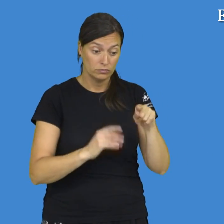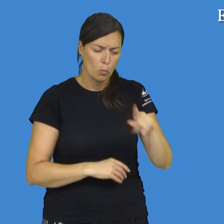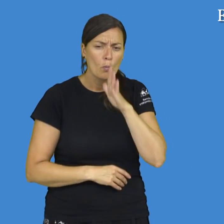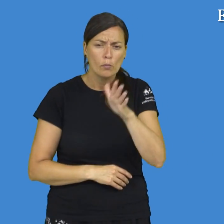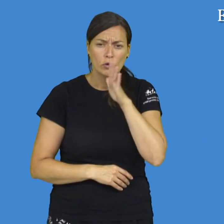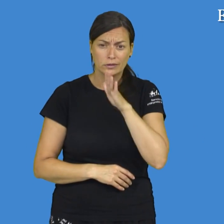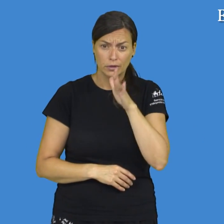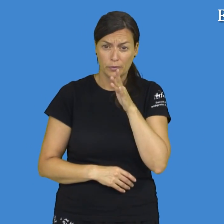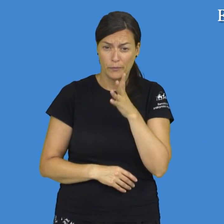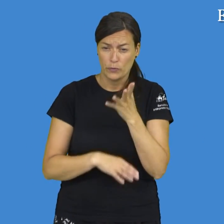motivo